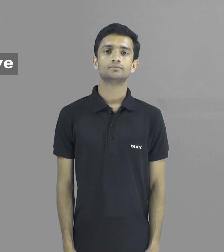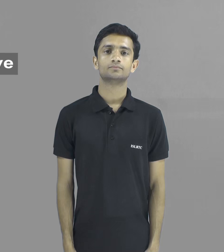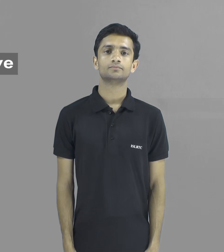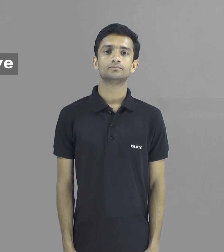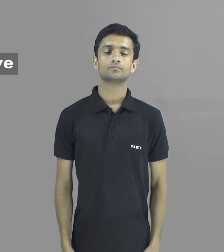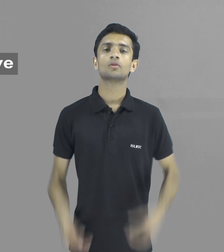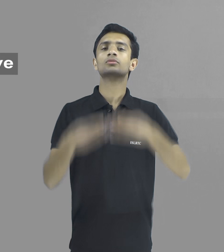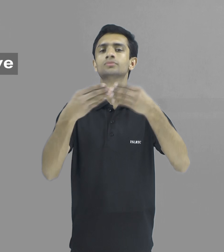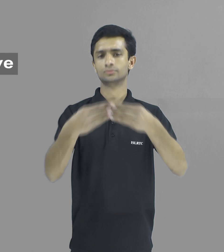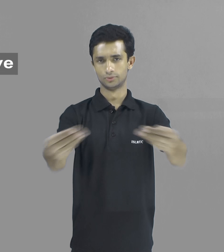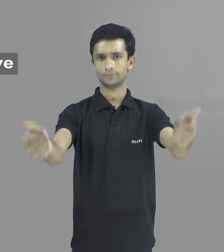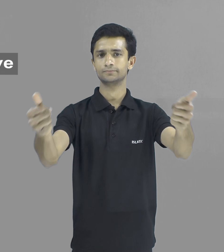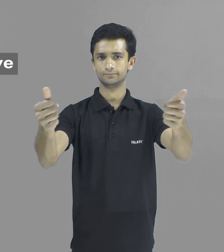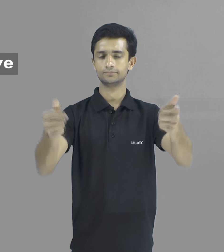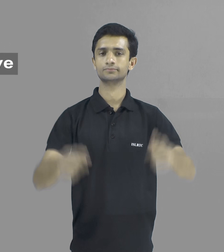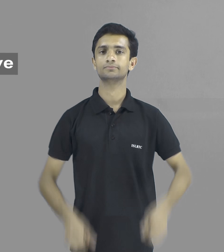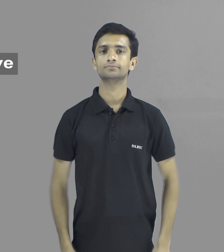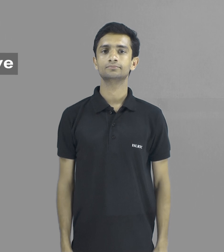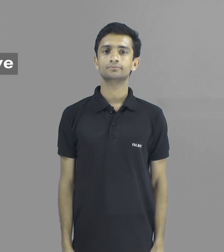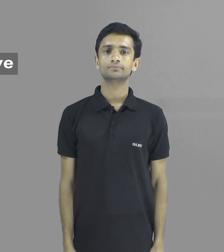Resolve